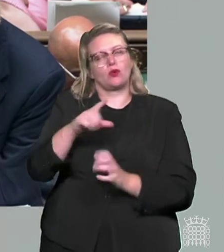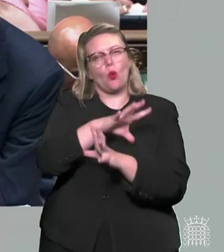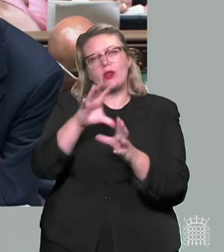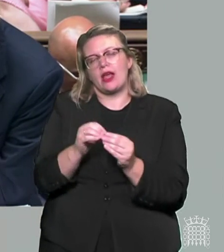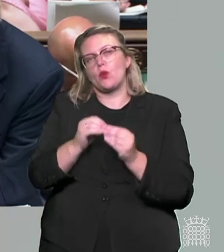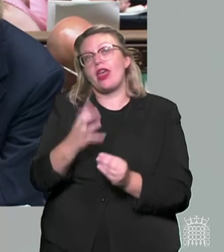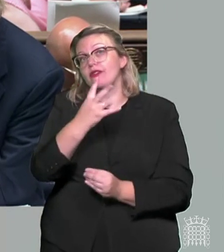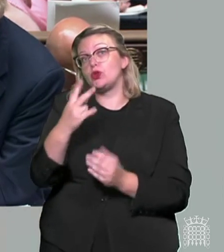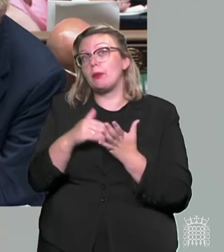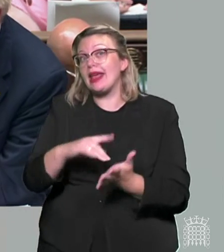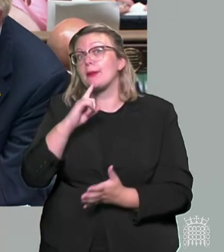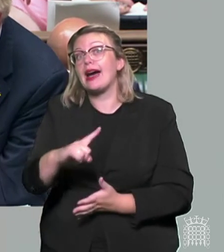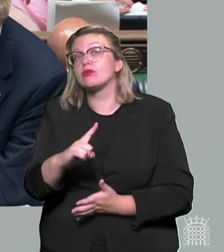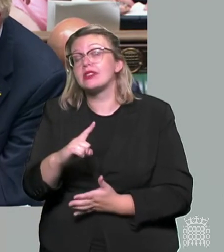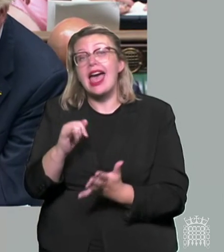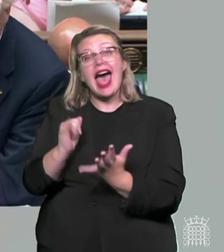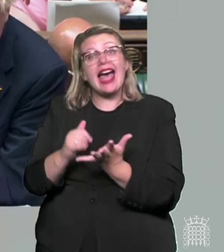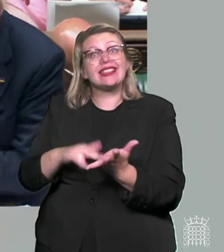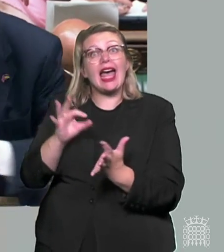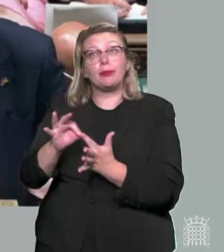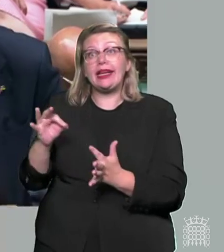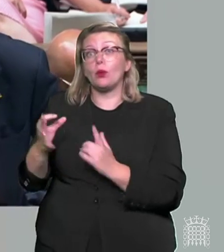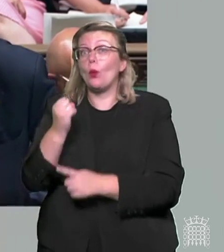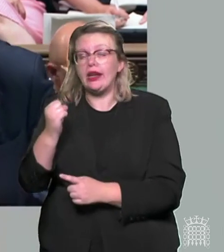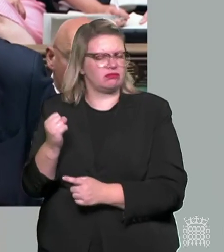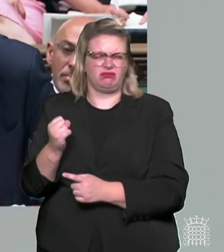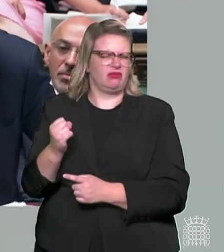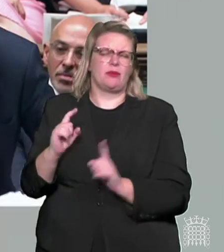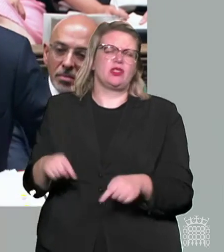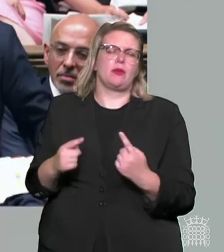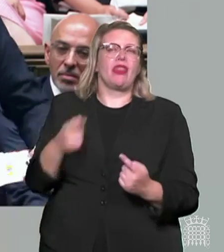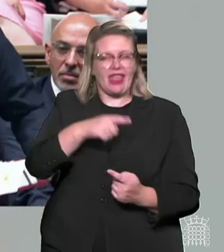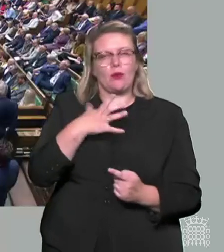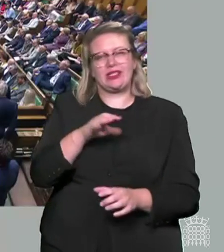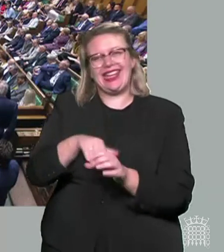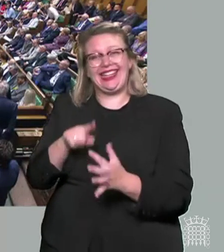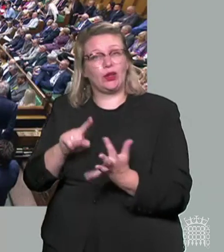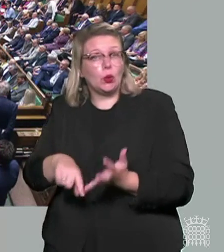That would not be possible, of course, if the SNP got its way and we returned to the EU.